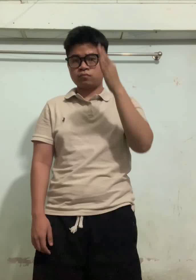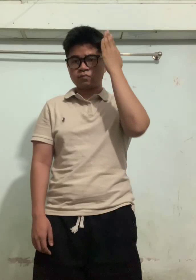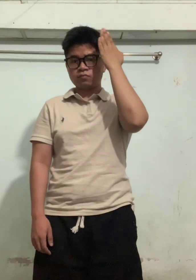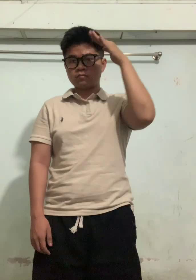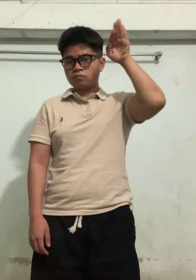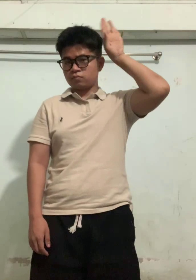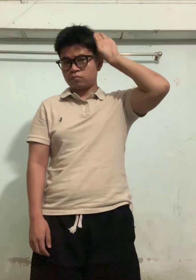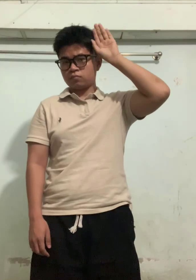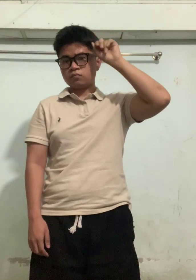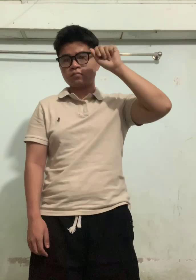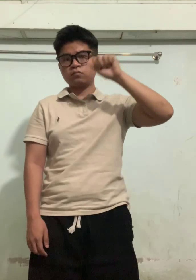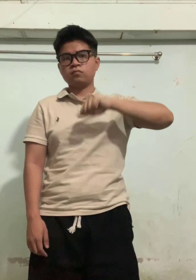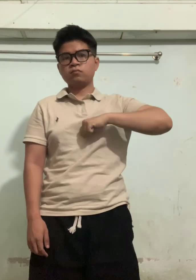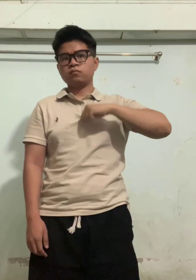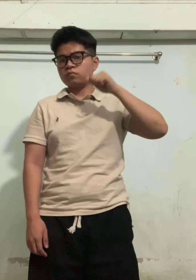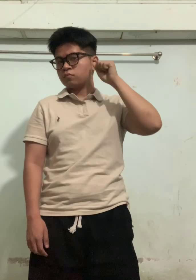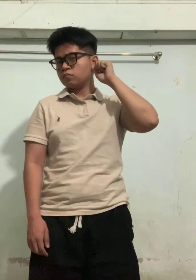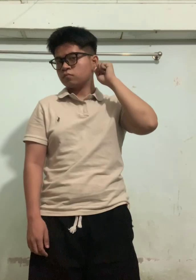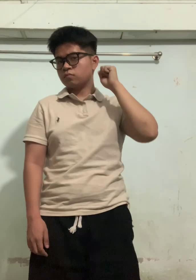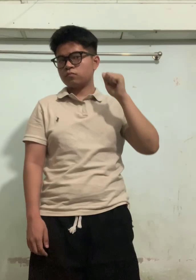thay co